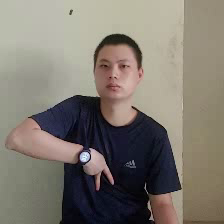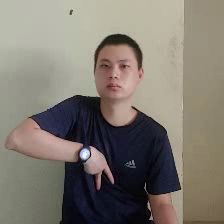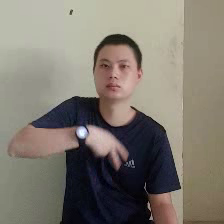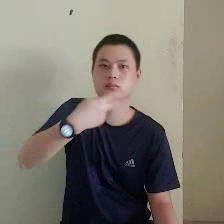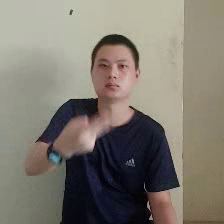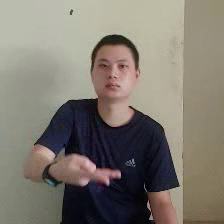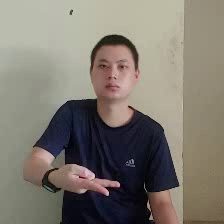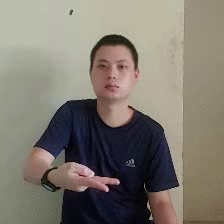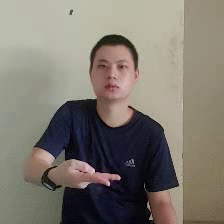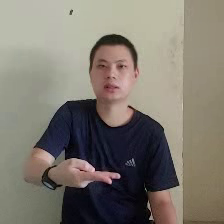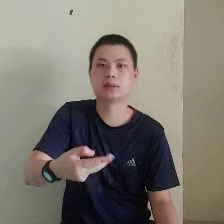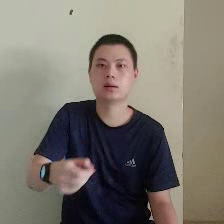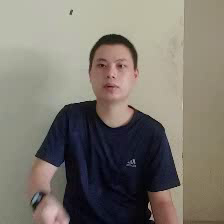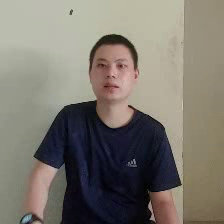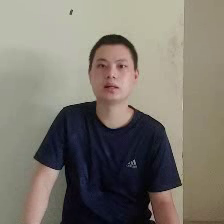Hy sinh